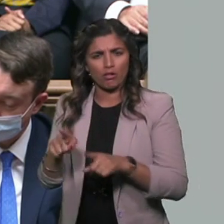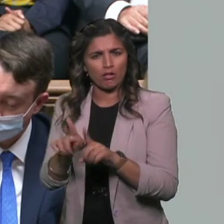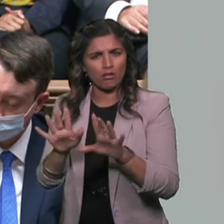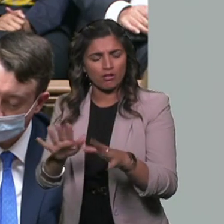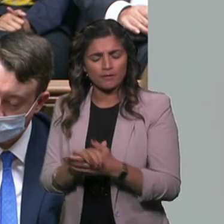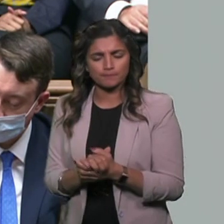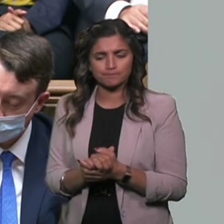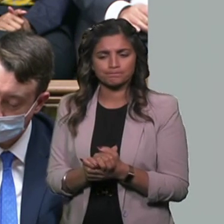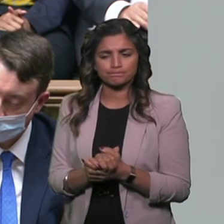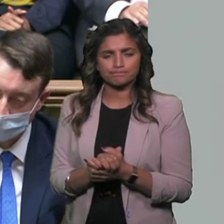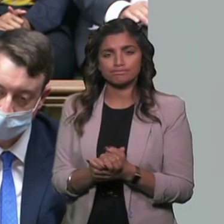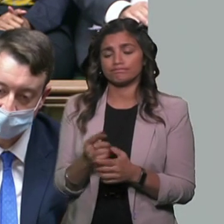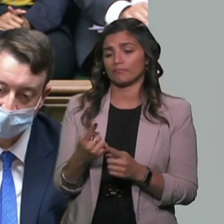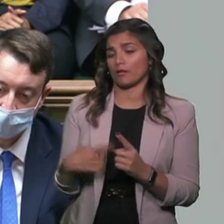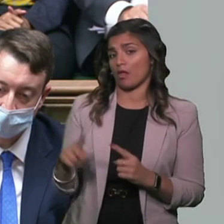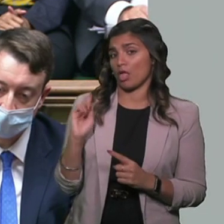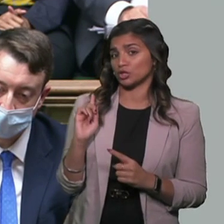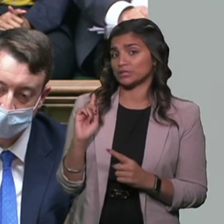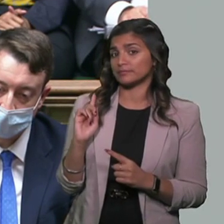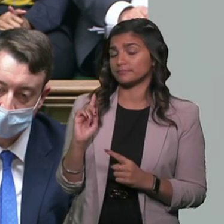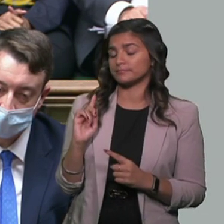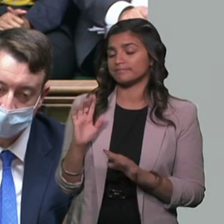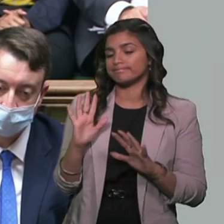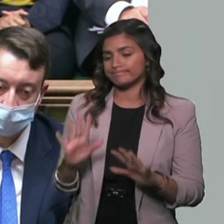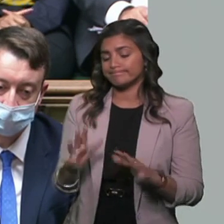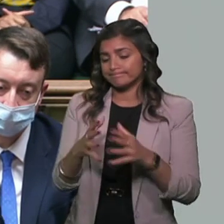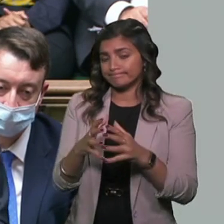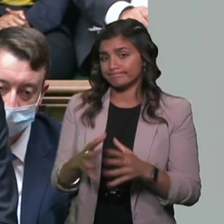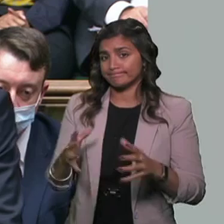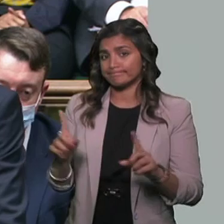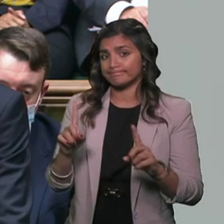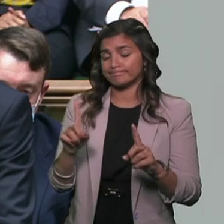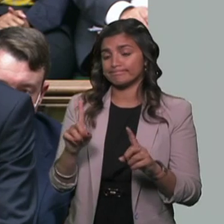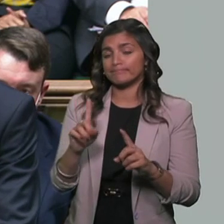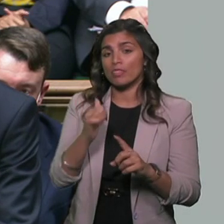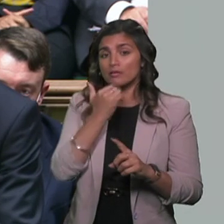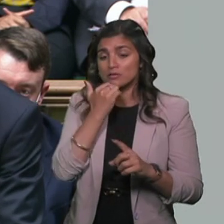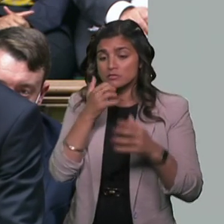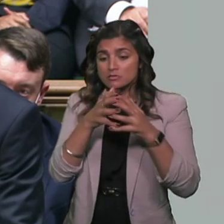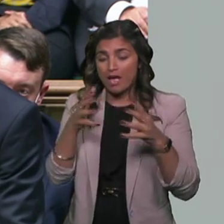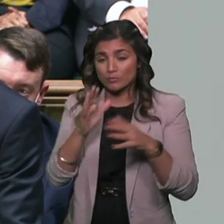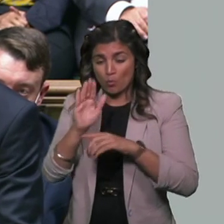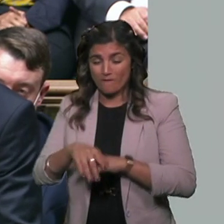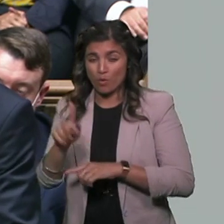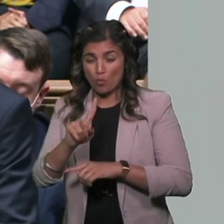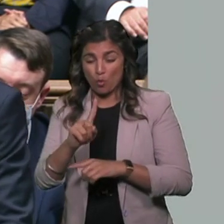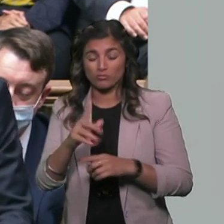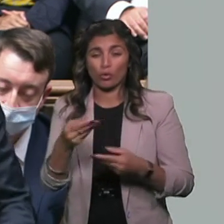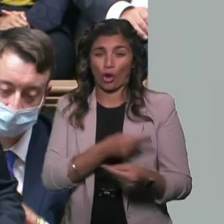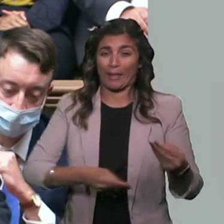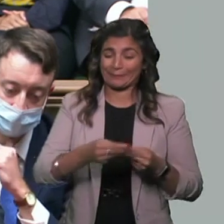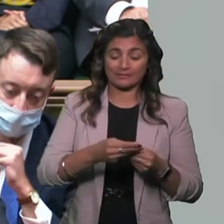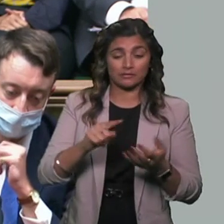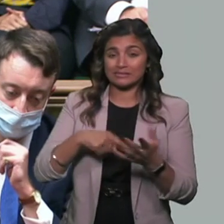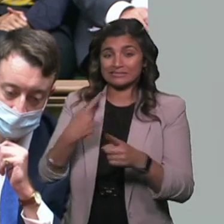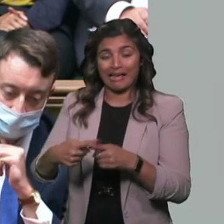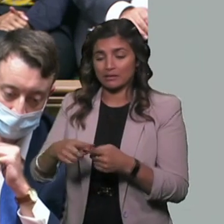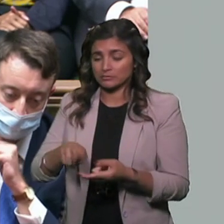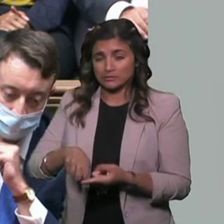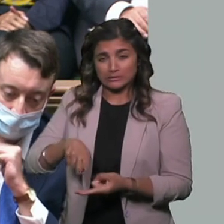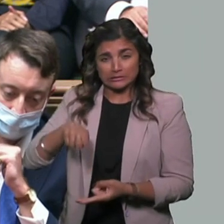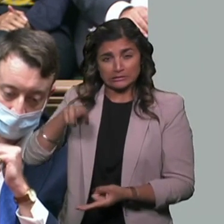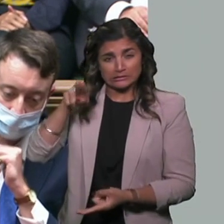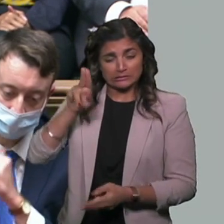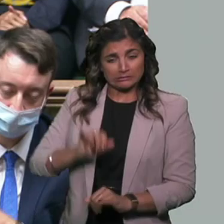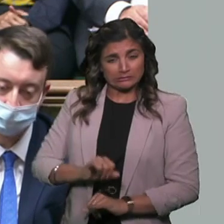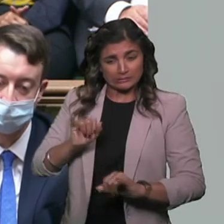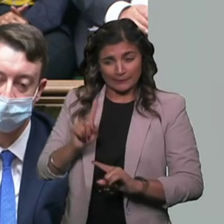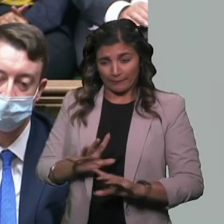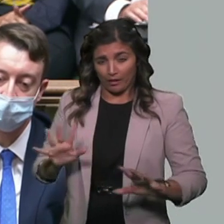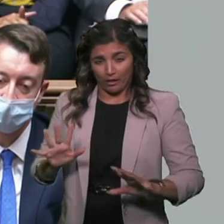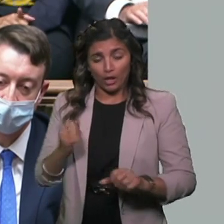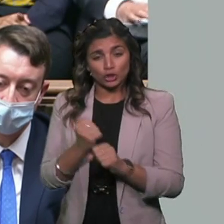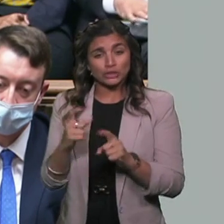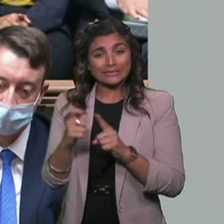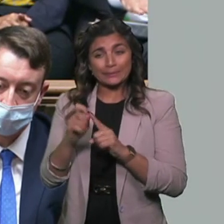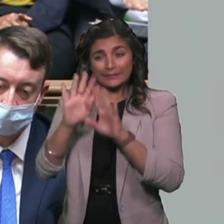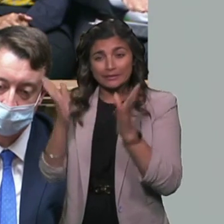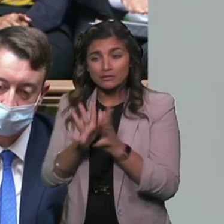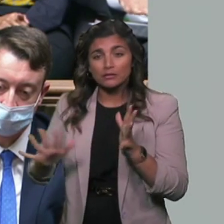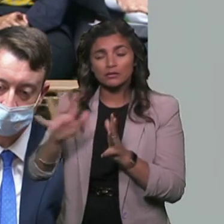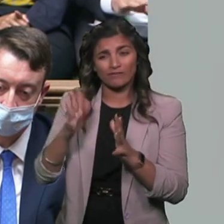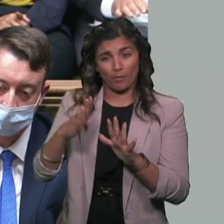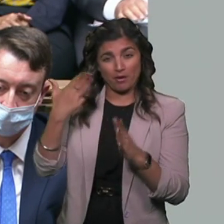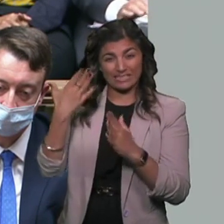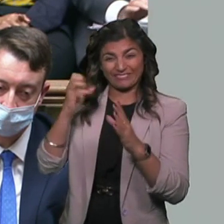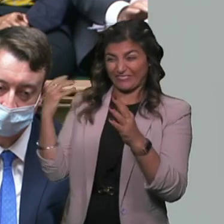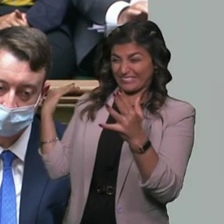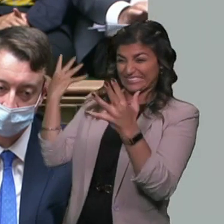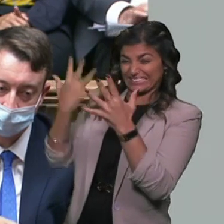Last year, the state grew to be over half the size of the total economy, and taxes are rising to their highest level as a percentage of GDP since the 1950s.